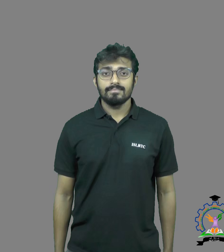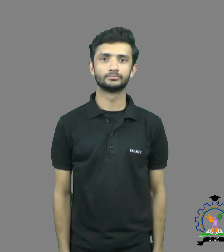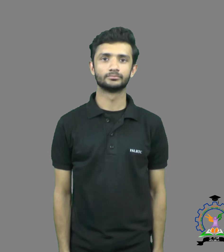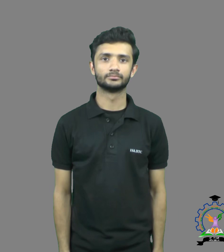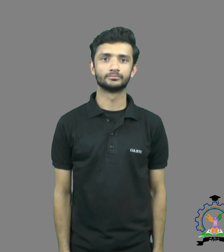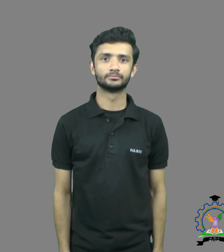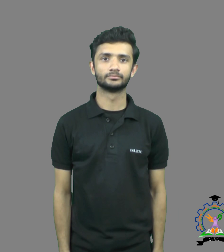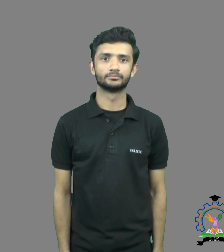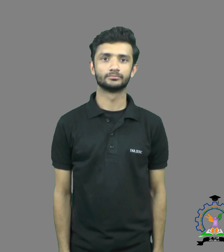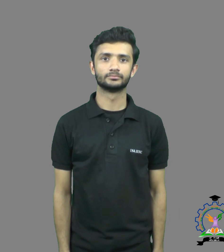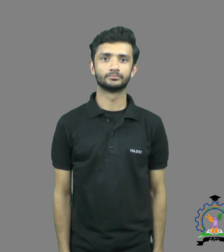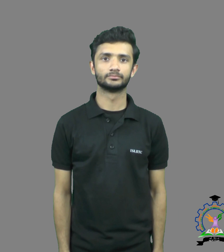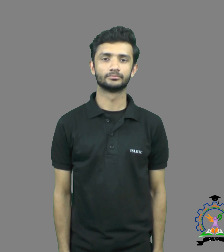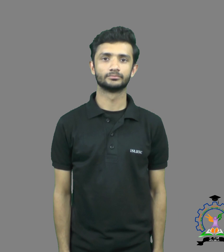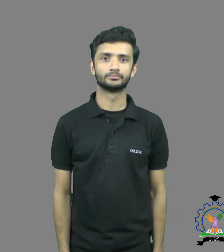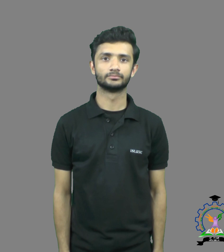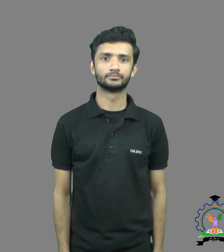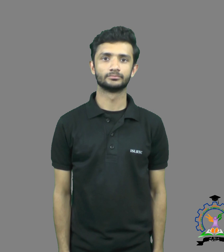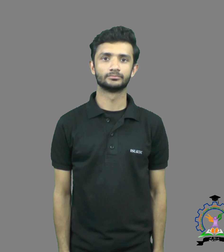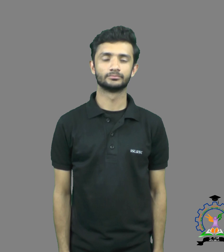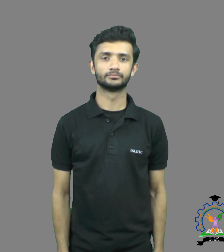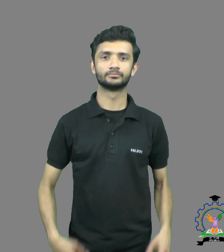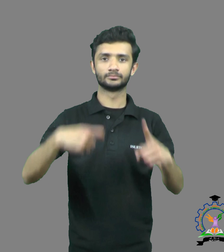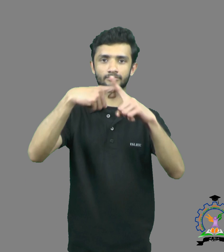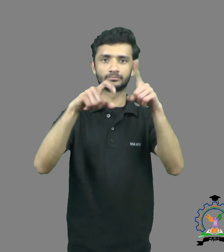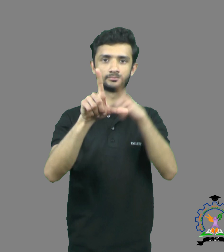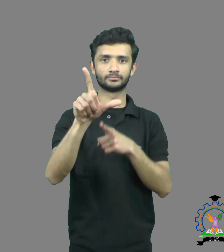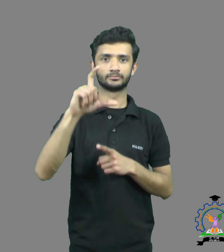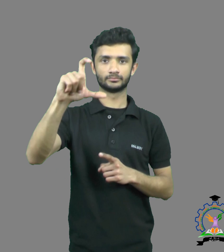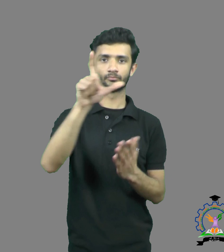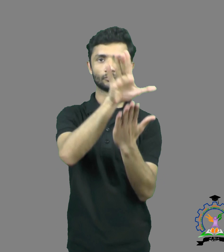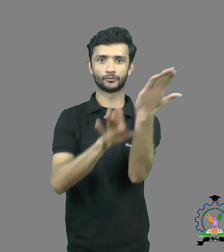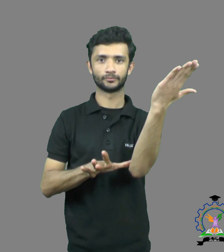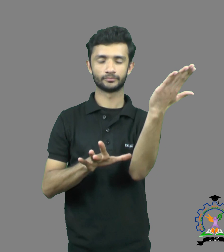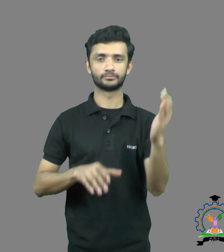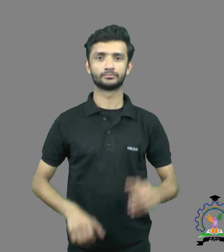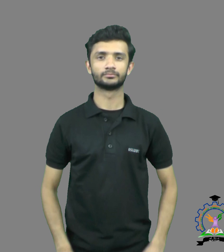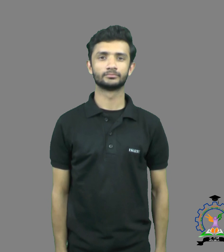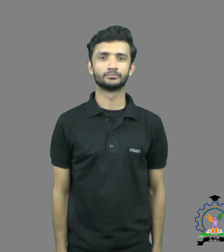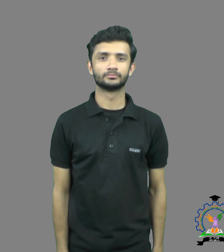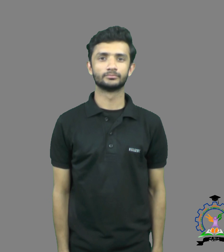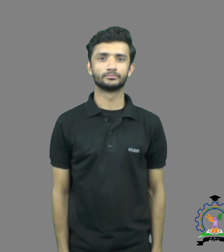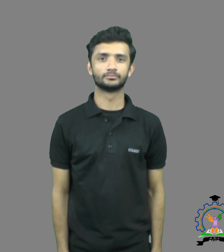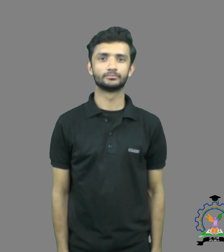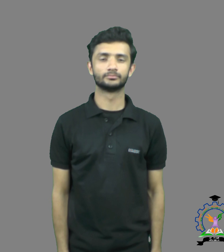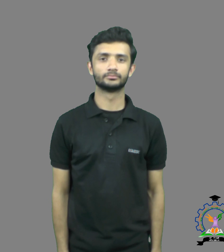Know Your Customer (KYC)